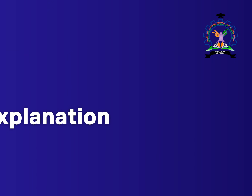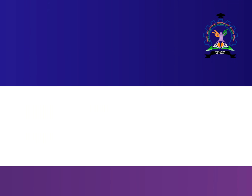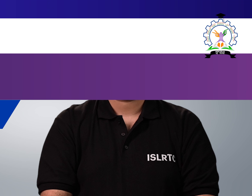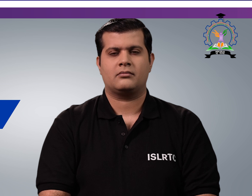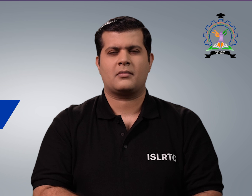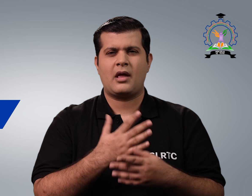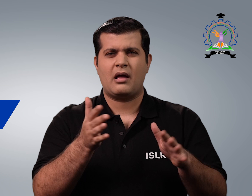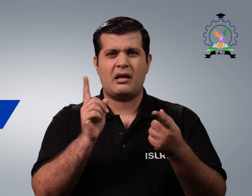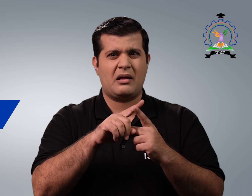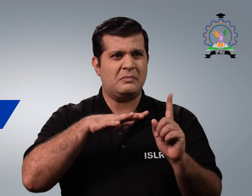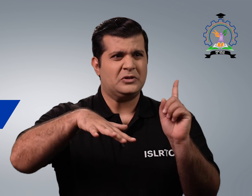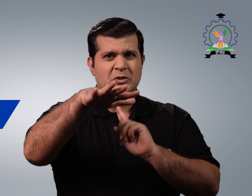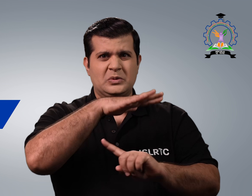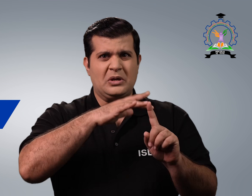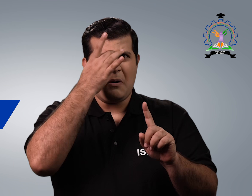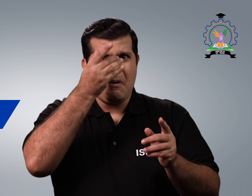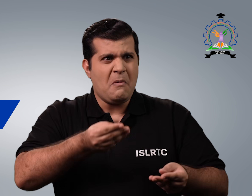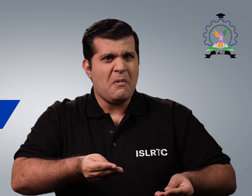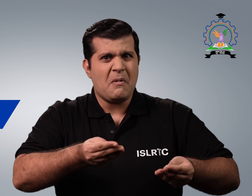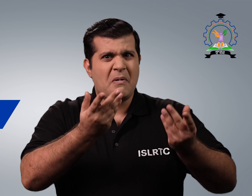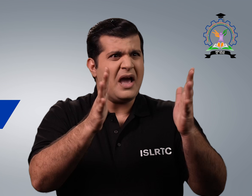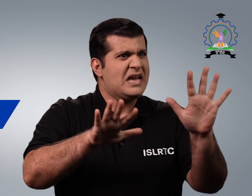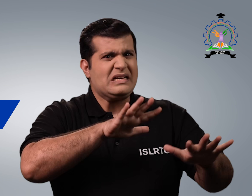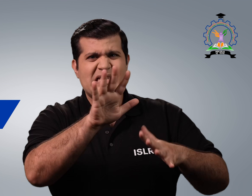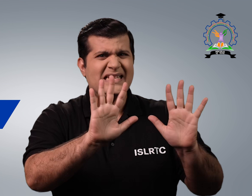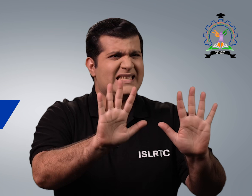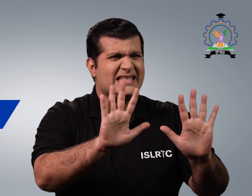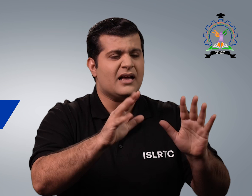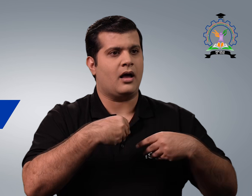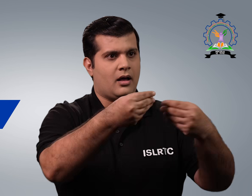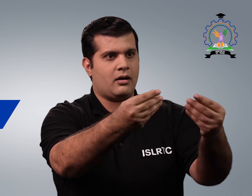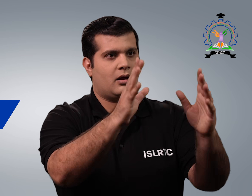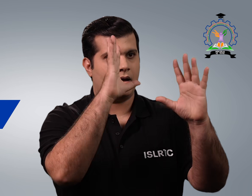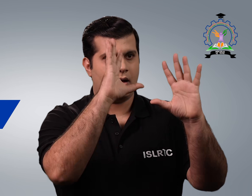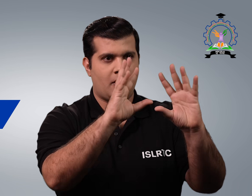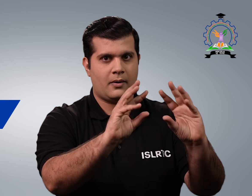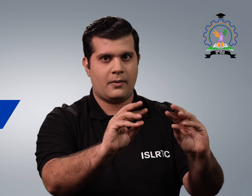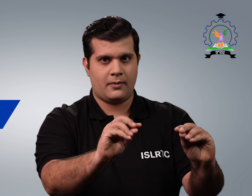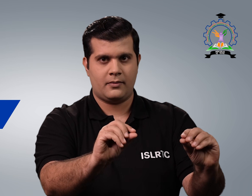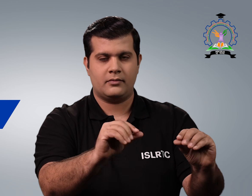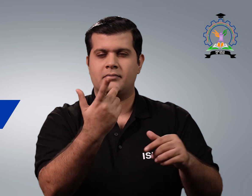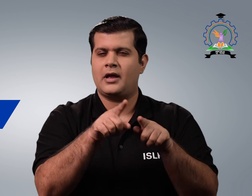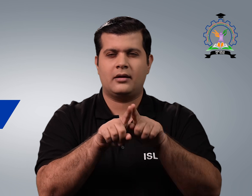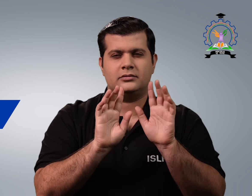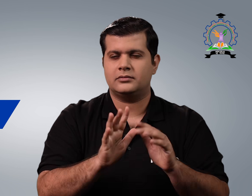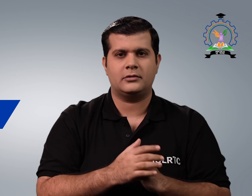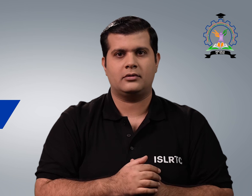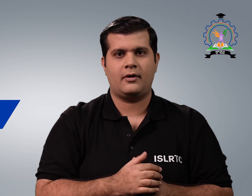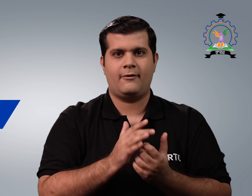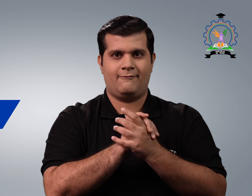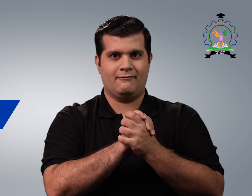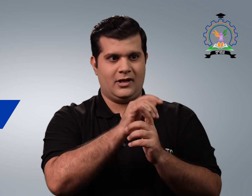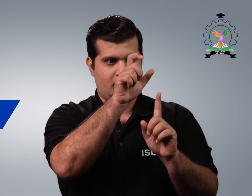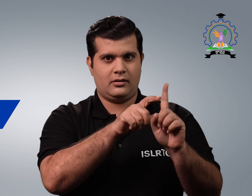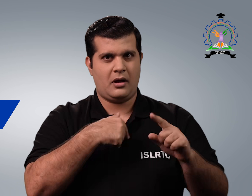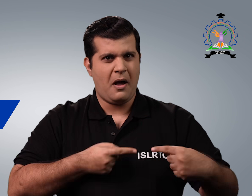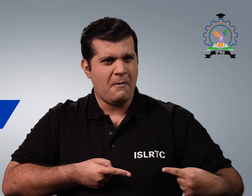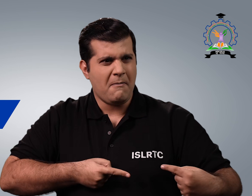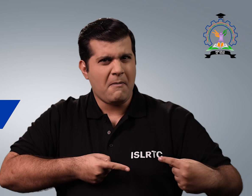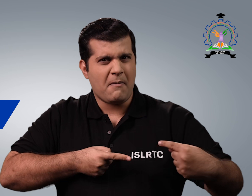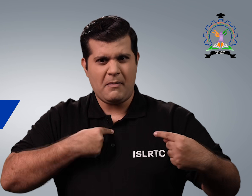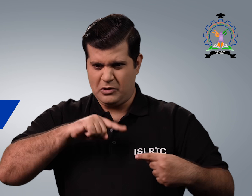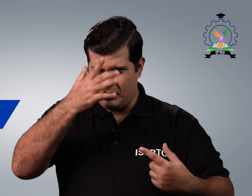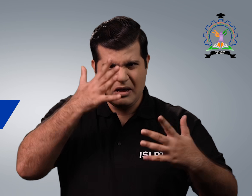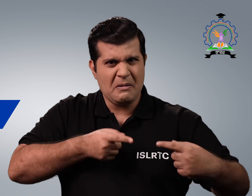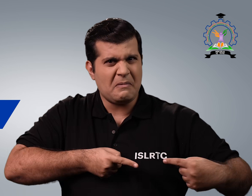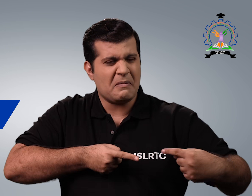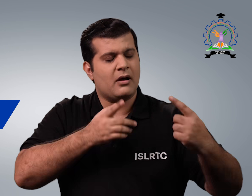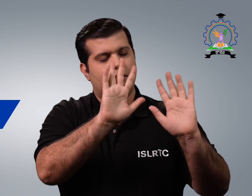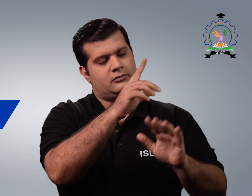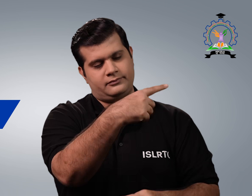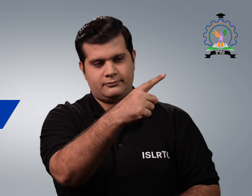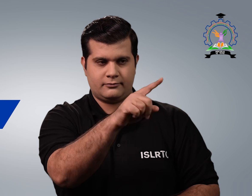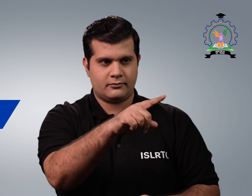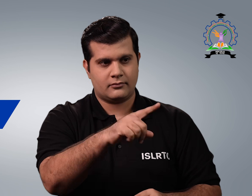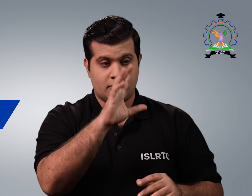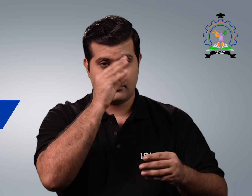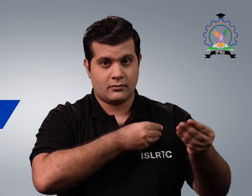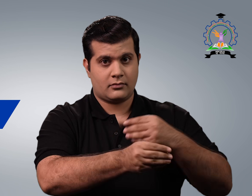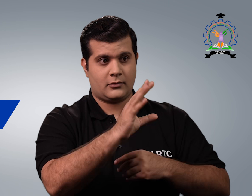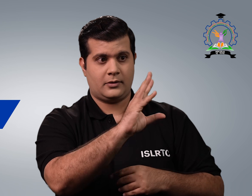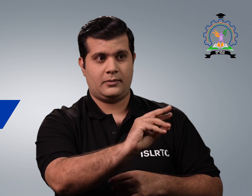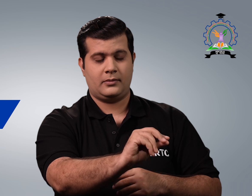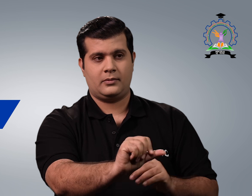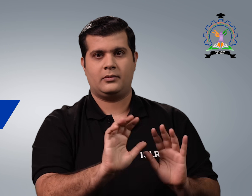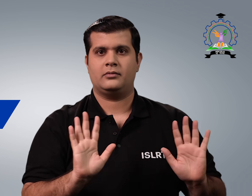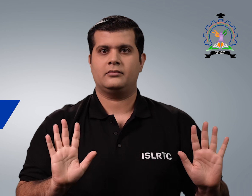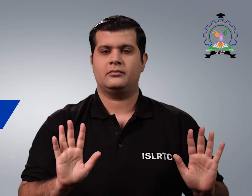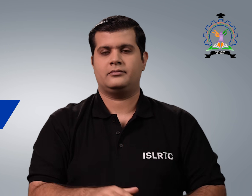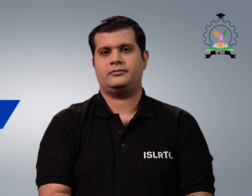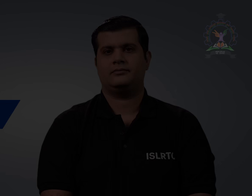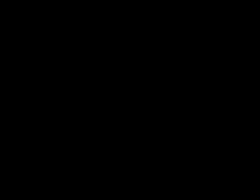To make somebody calmer or less angry by agreeing to what he/she wants. For Example- My friend and I were having an argument. I decided to appease my friend and prevent further escalation.